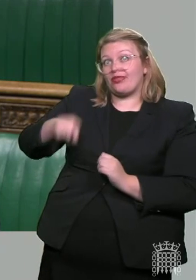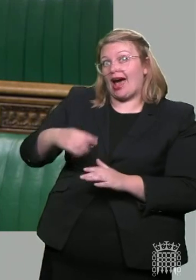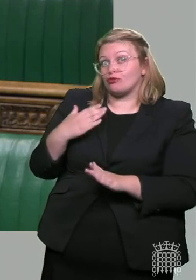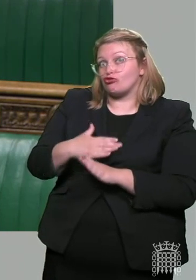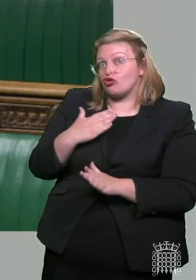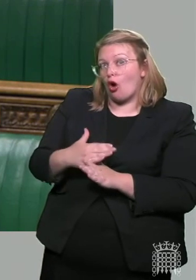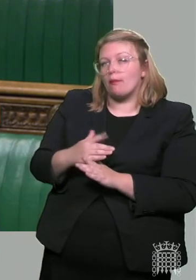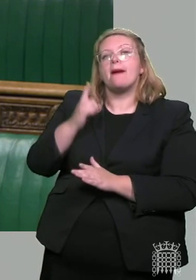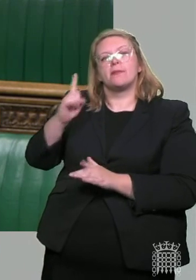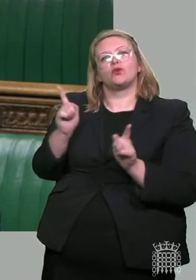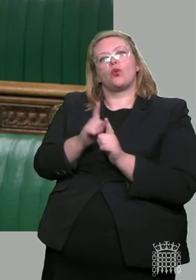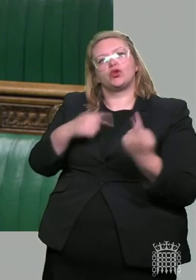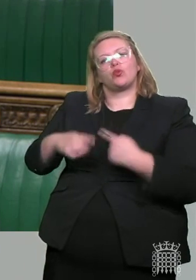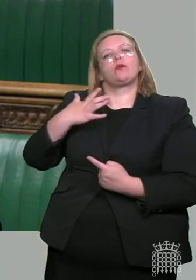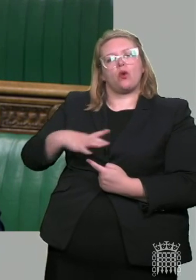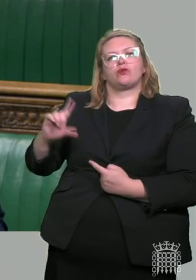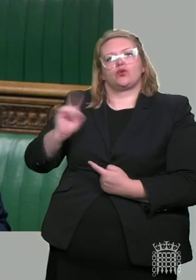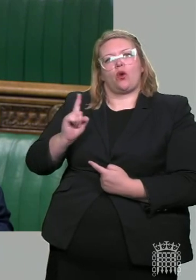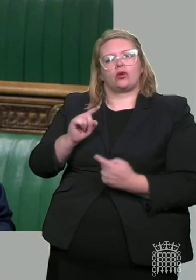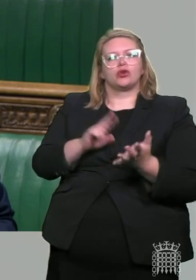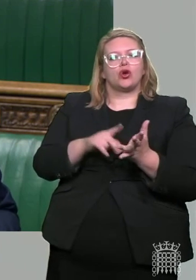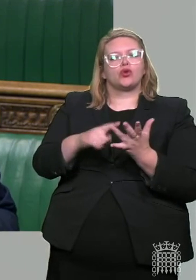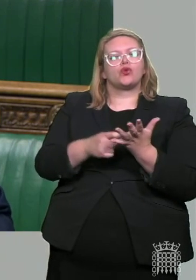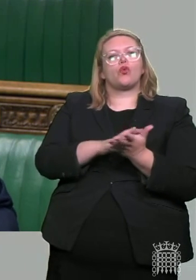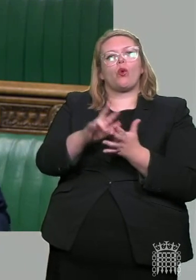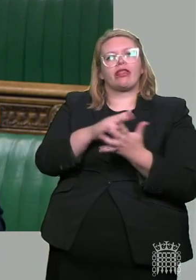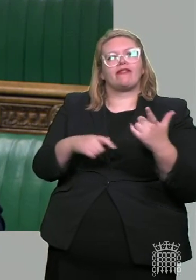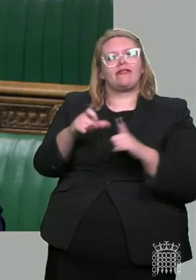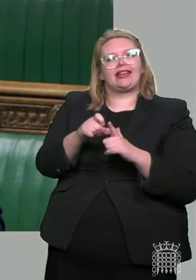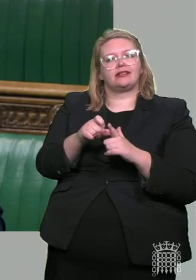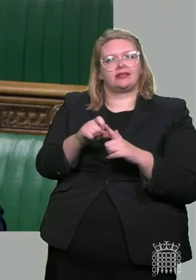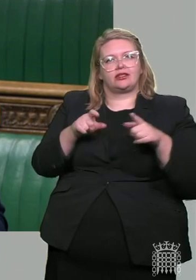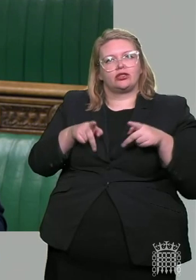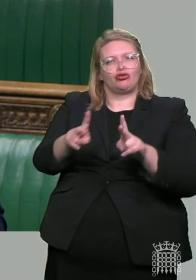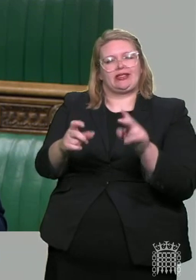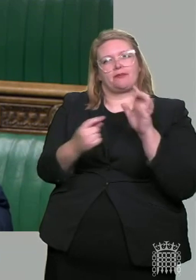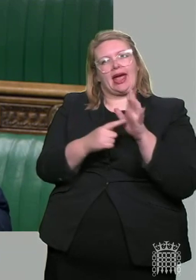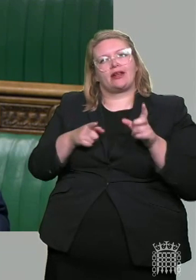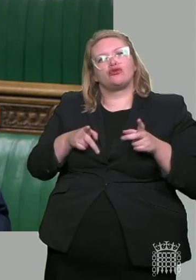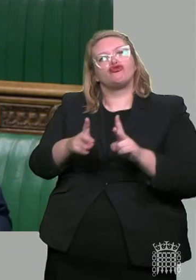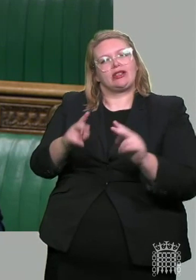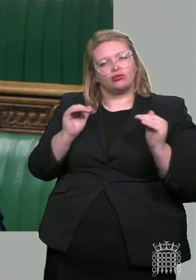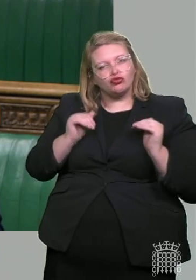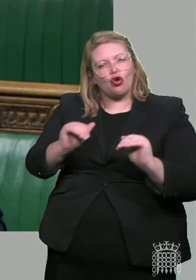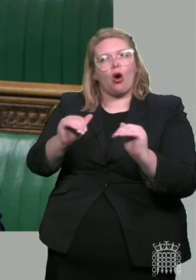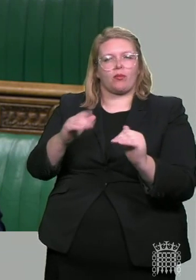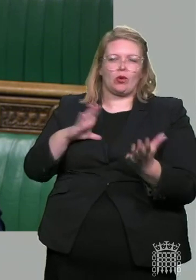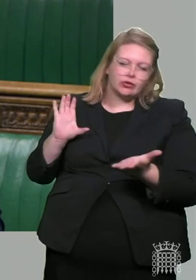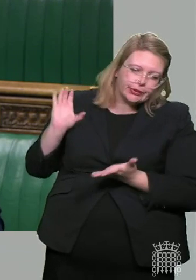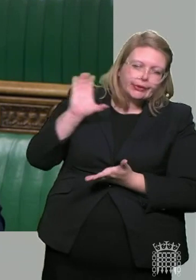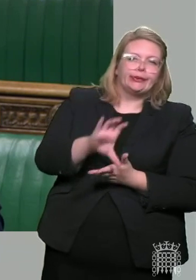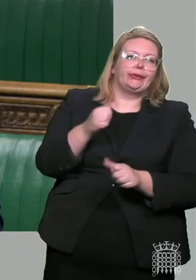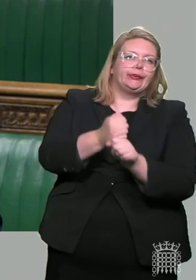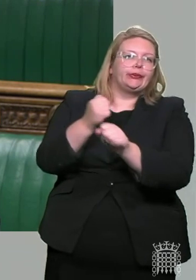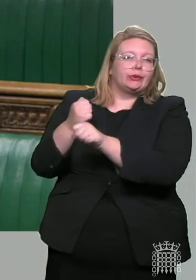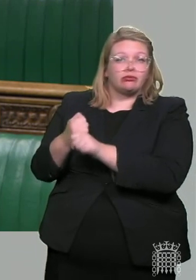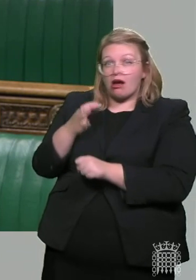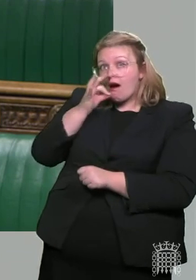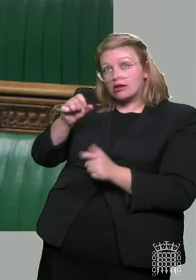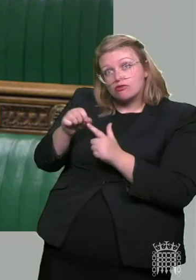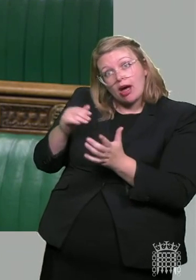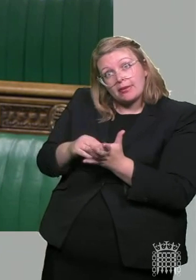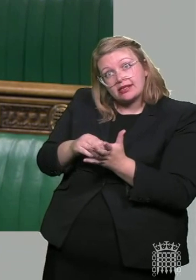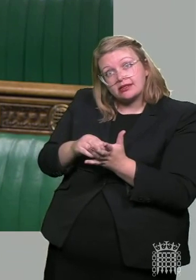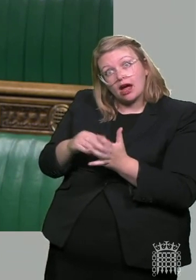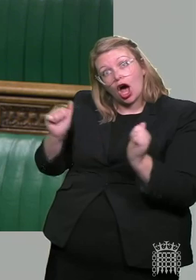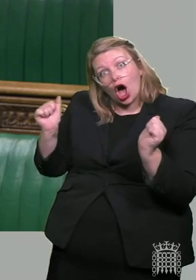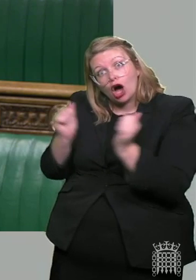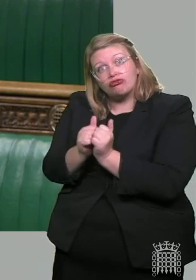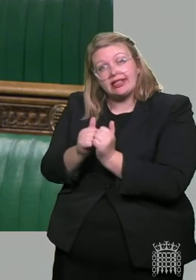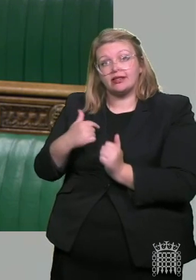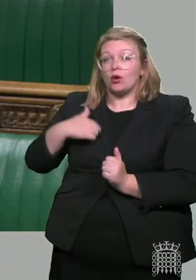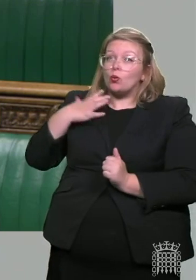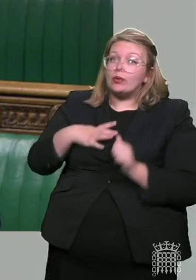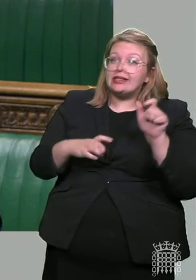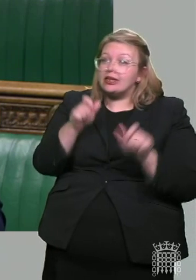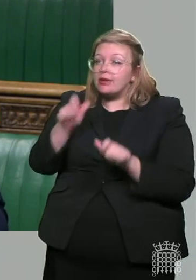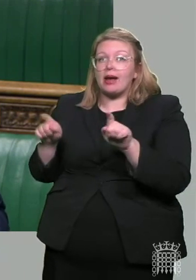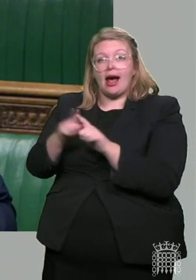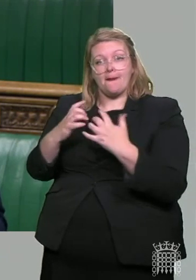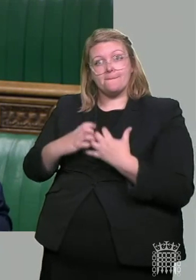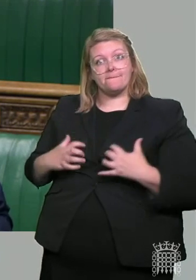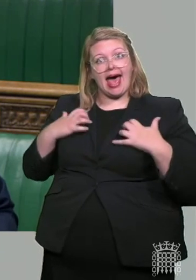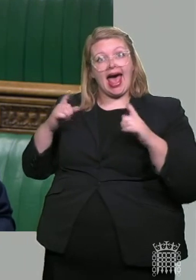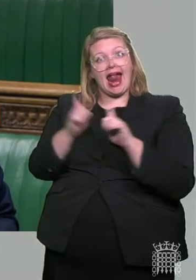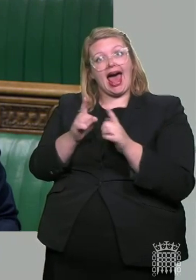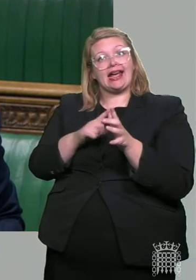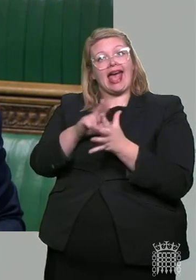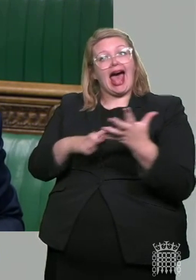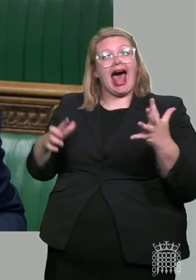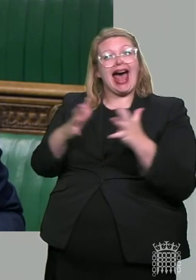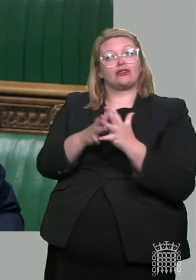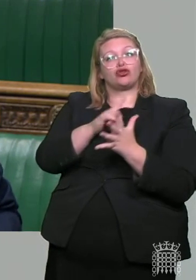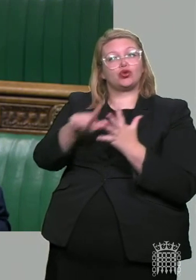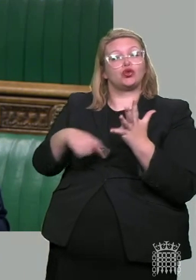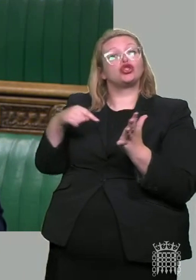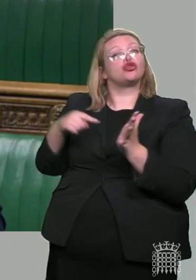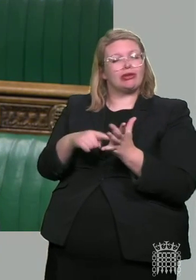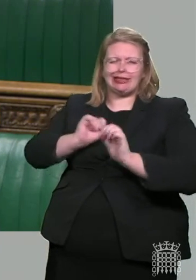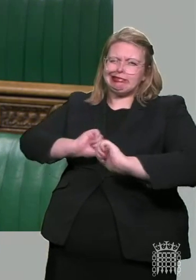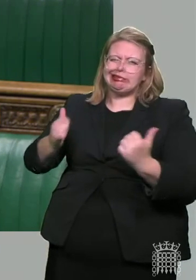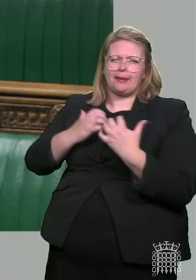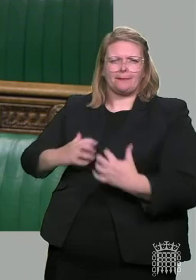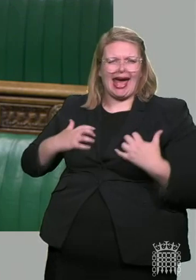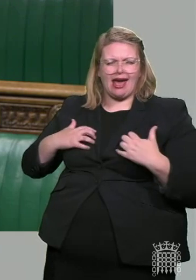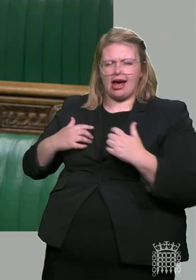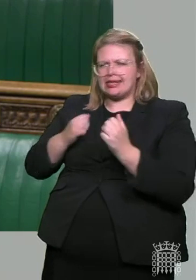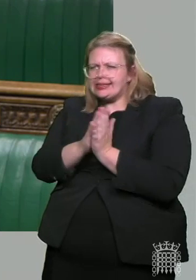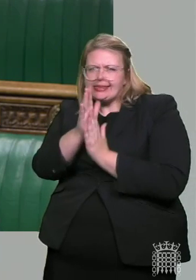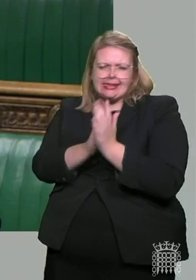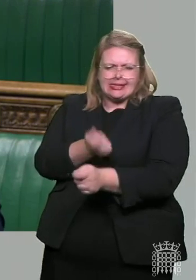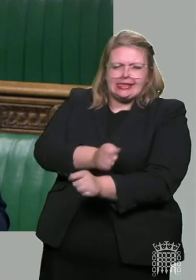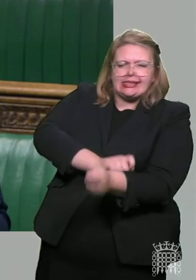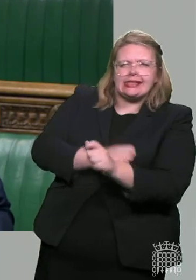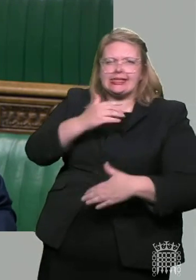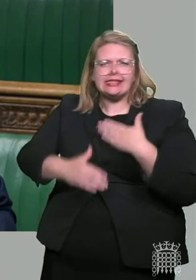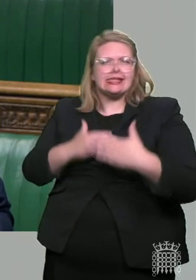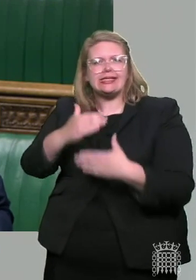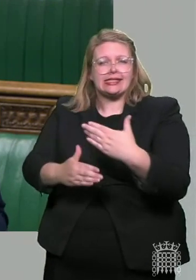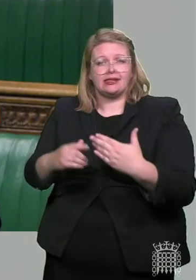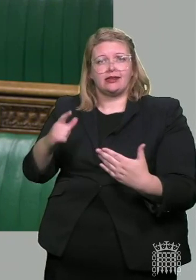But people also want to see the regeneration of Northfield High Street, with a proper plan and money on the table, so does the Prime Minister agree that we need people such as Andy Street—driven and energetic Mayors—delivering for the west midlands, working with me and local Conservative councillors to deliver on this plan?